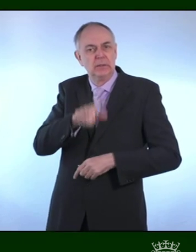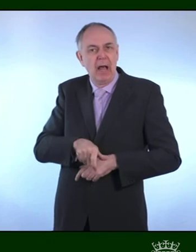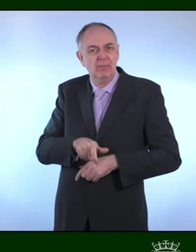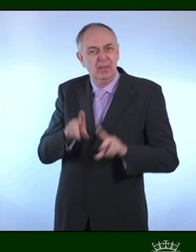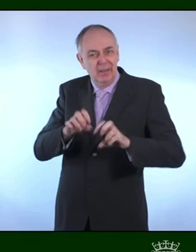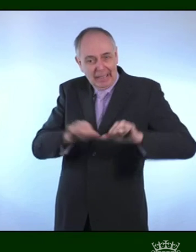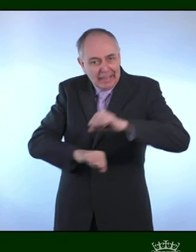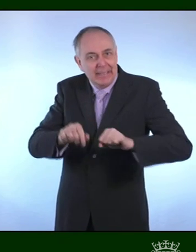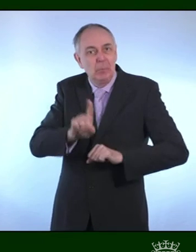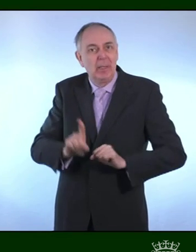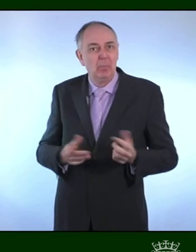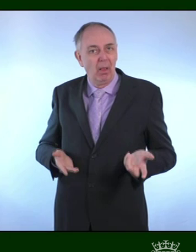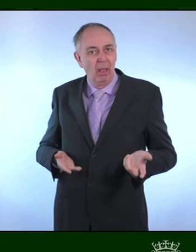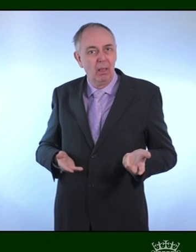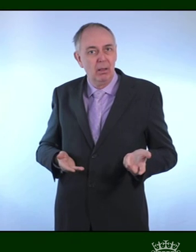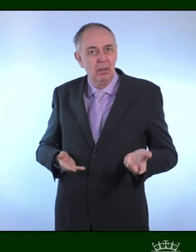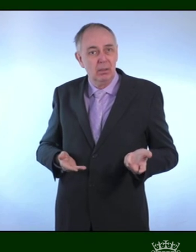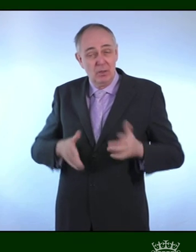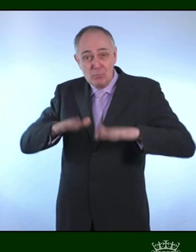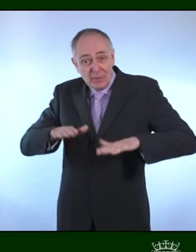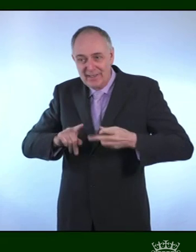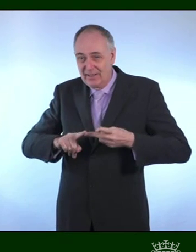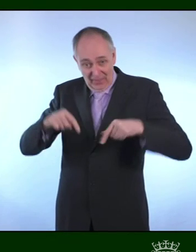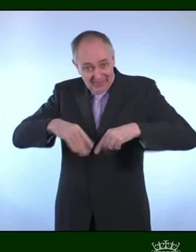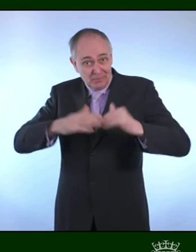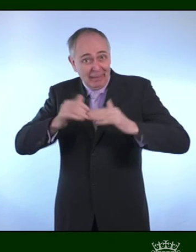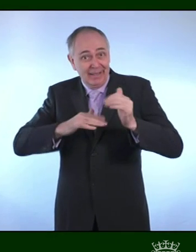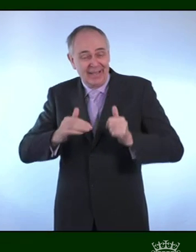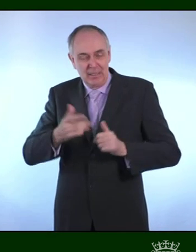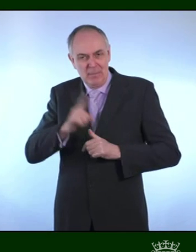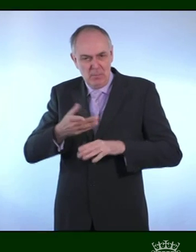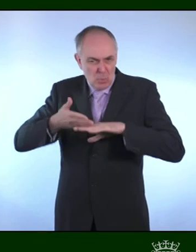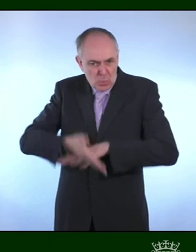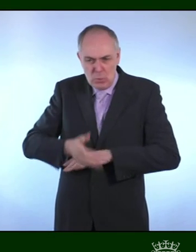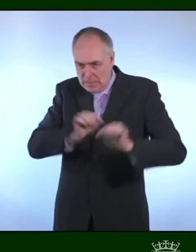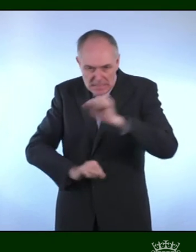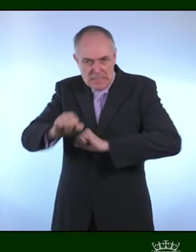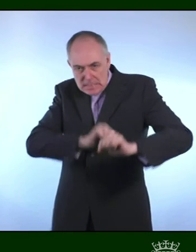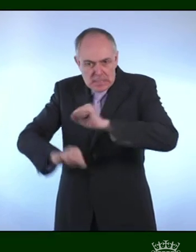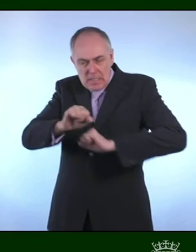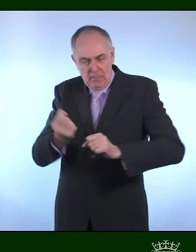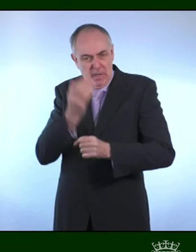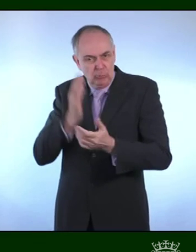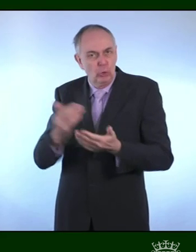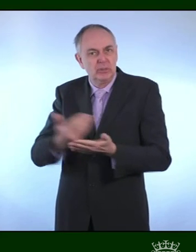All around the country, and in this building, they are doing their best to keep our places hygienic and safe.